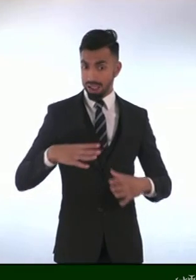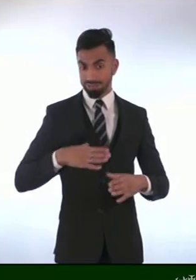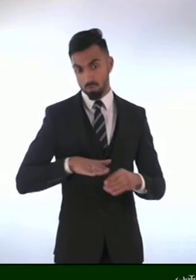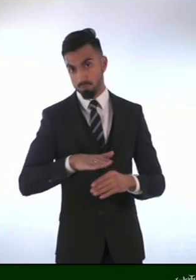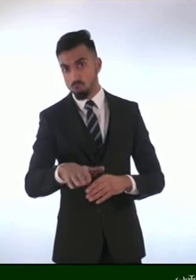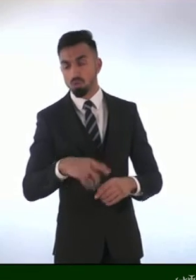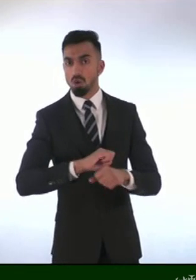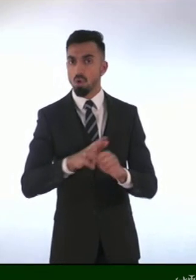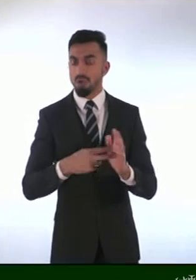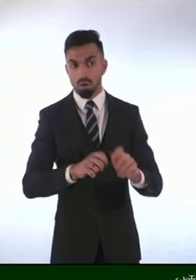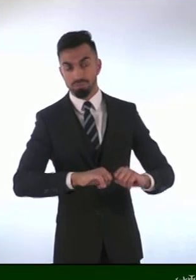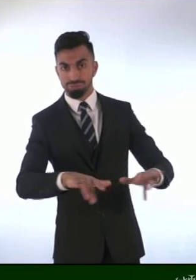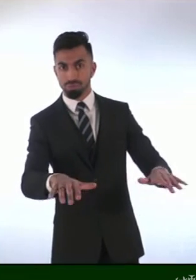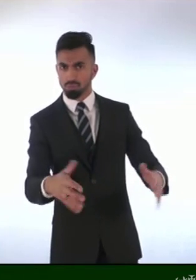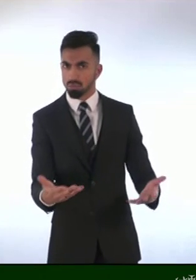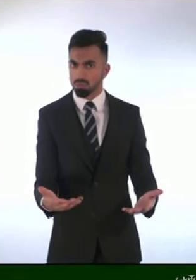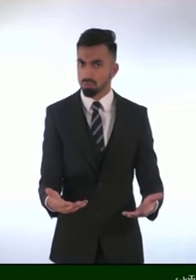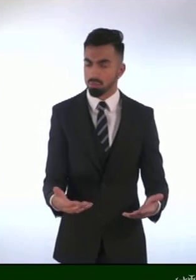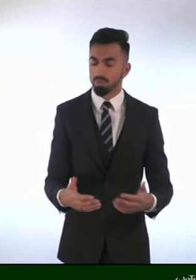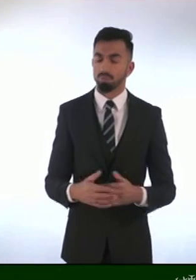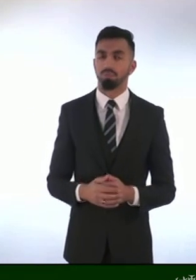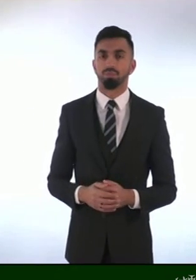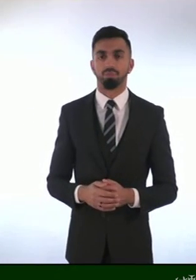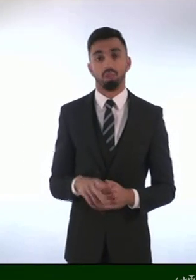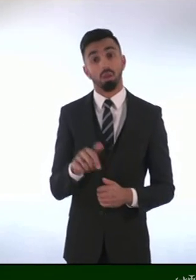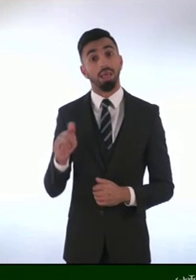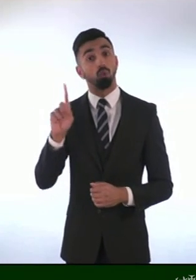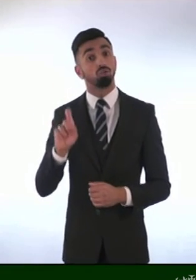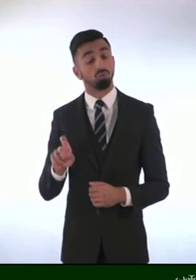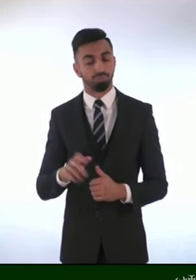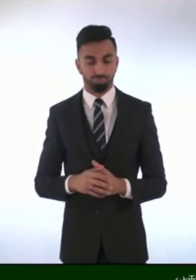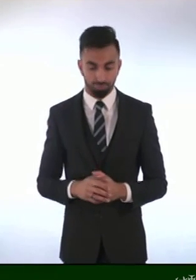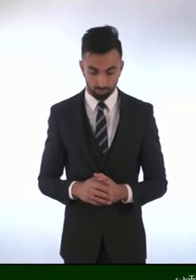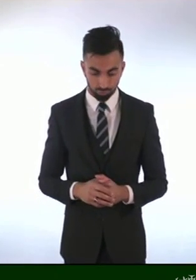The Chancellor yesterday unveiled a wide range of measures to tackle coronavirus.